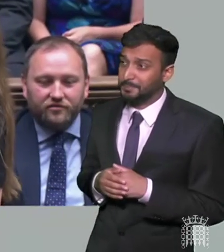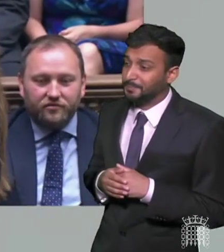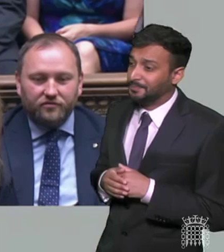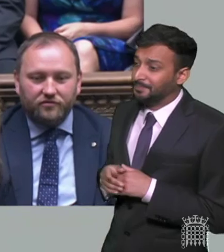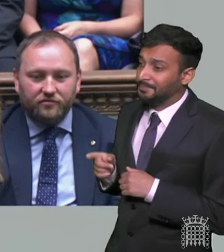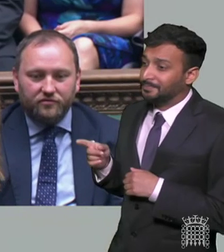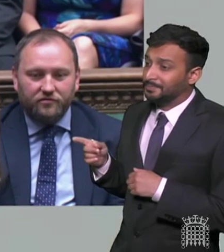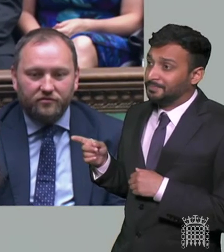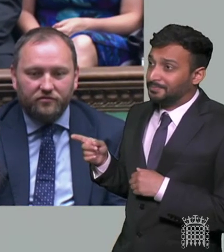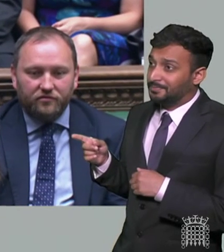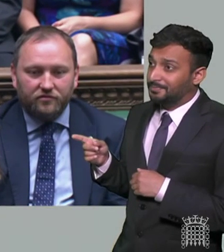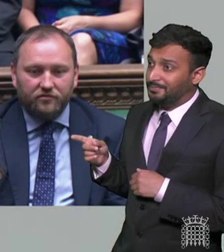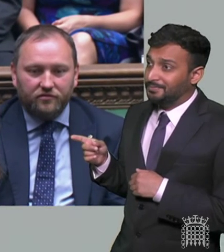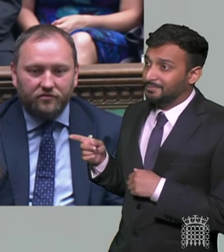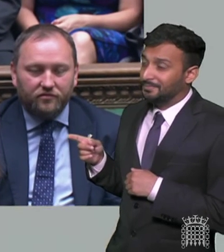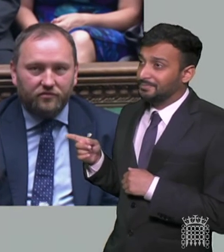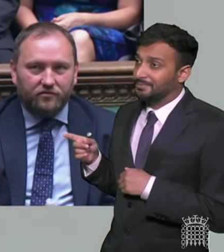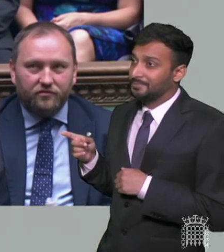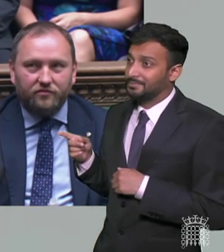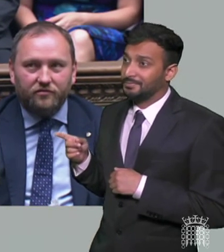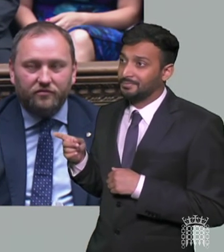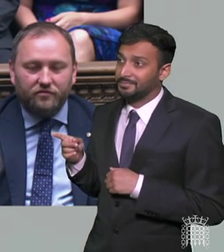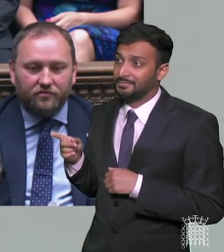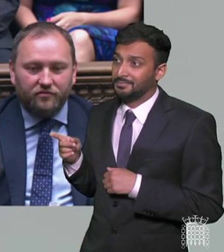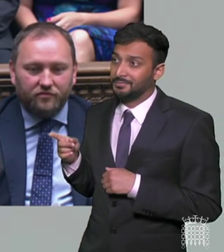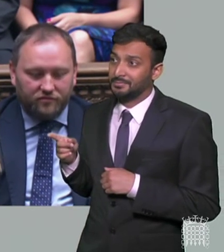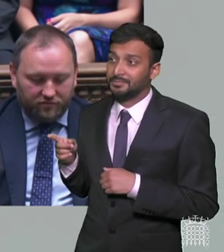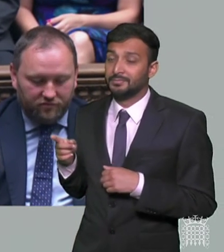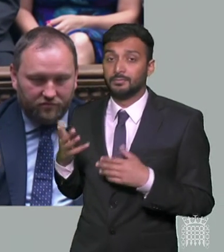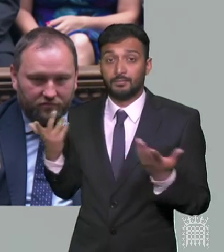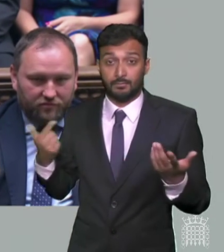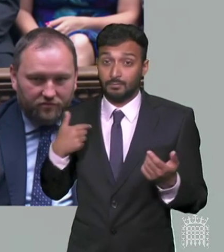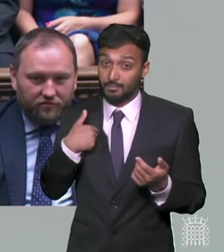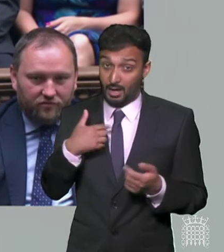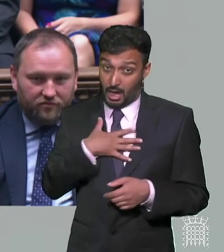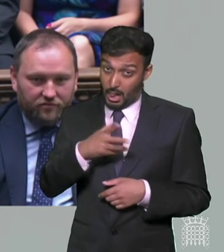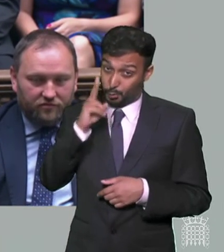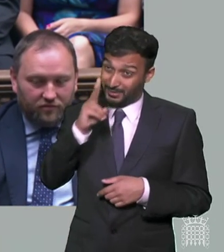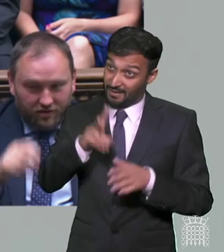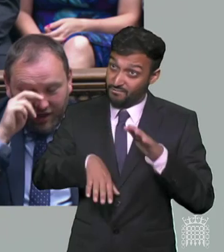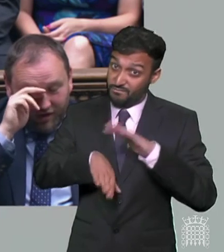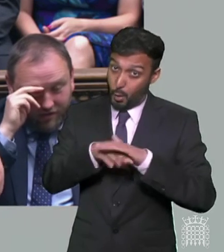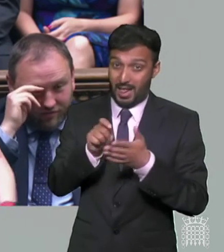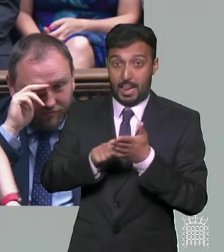I would revel in the opportunity for the people of this country to have more than just by-elections to show what they think of this Government.